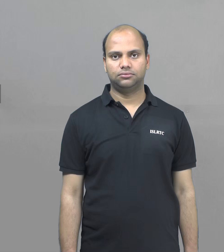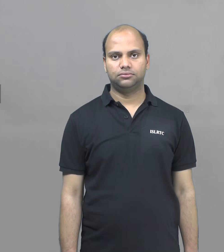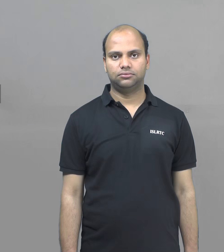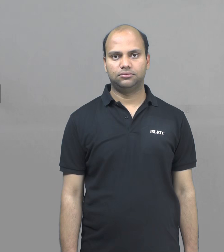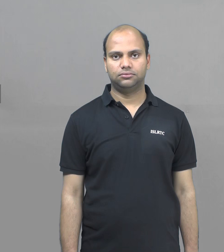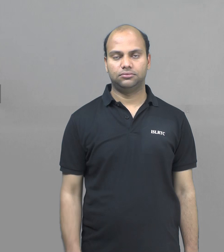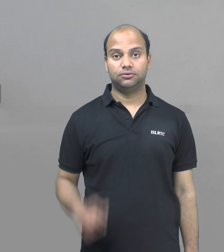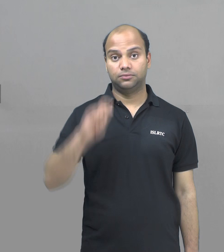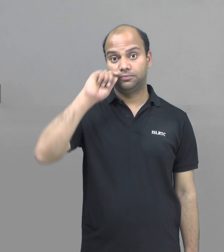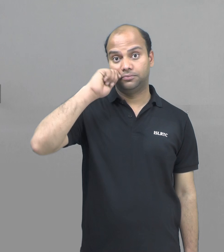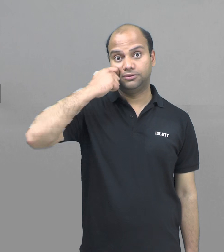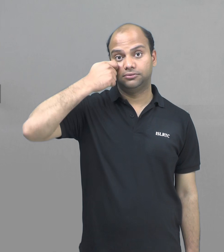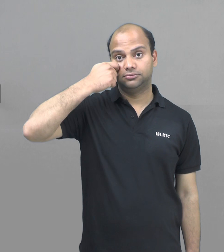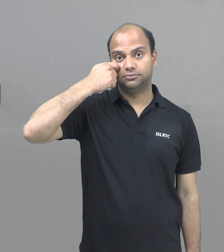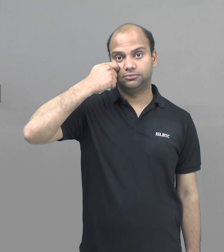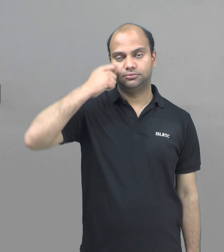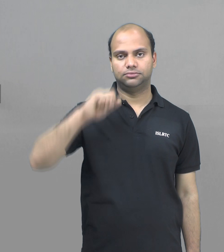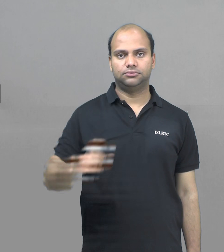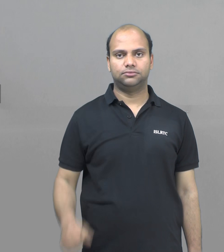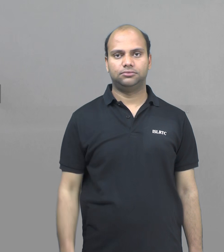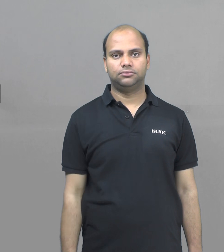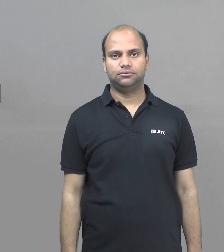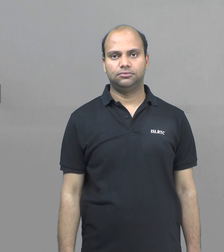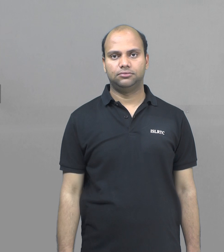Man